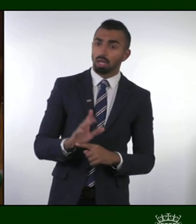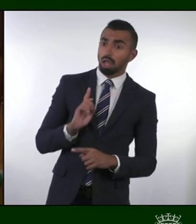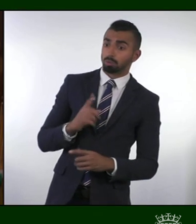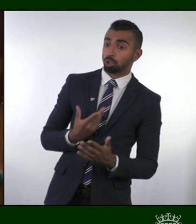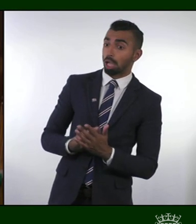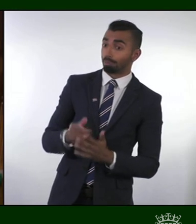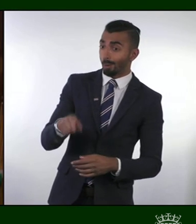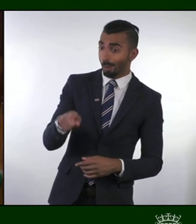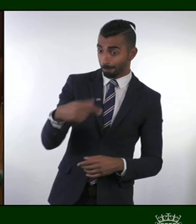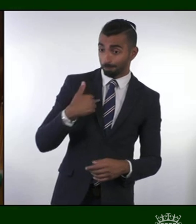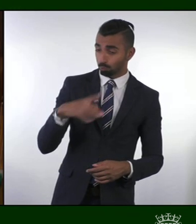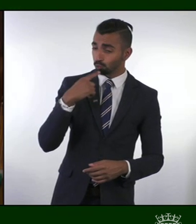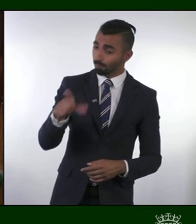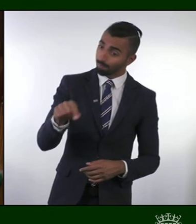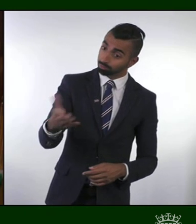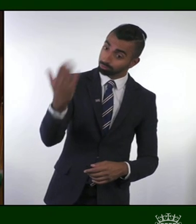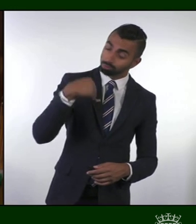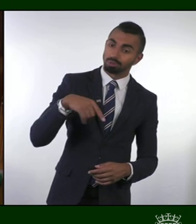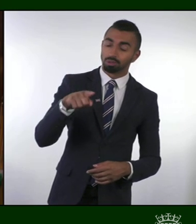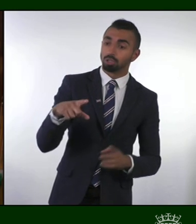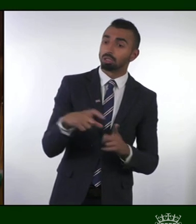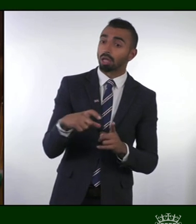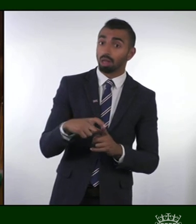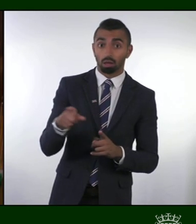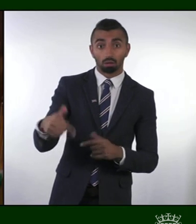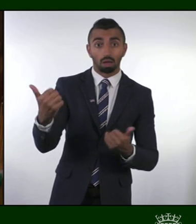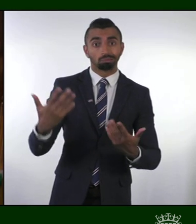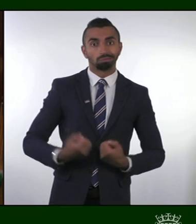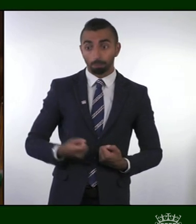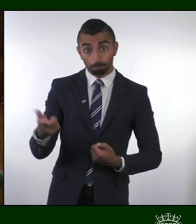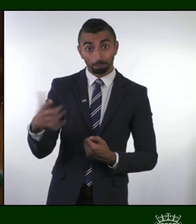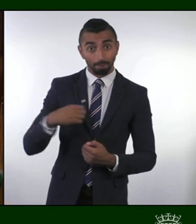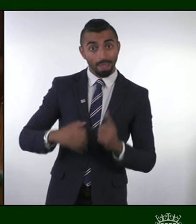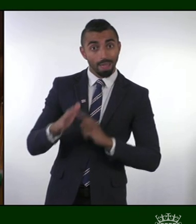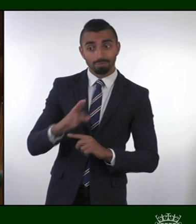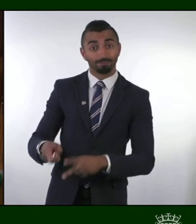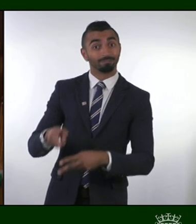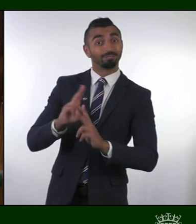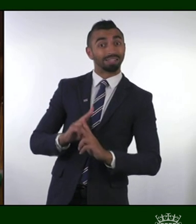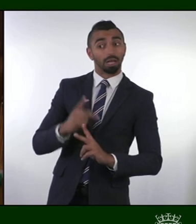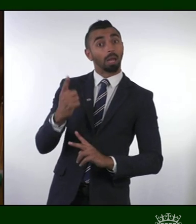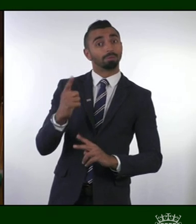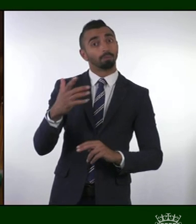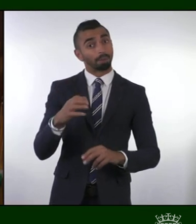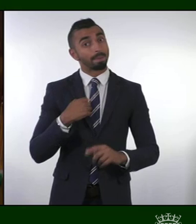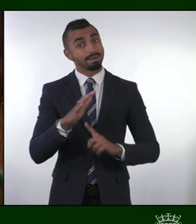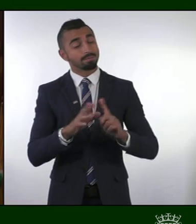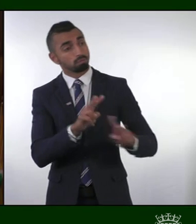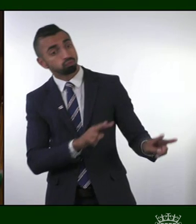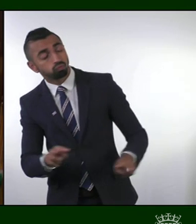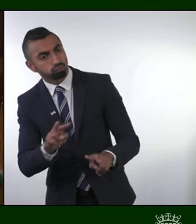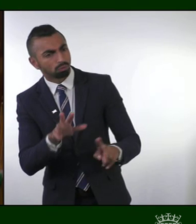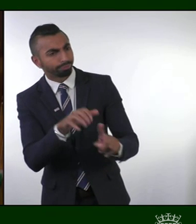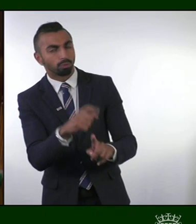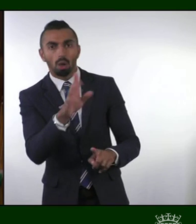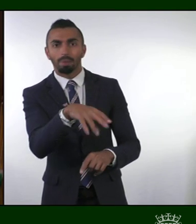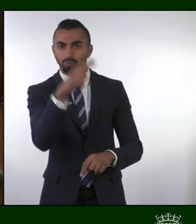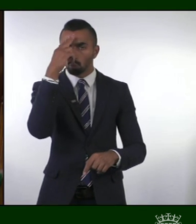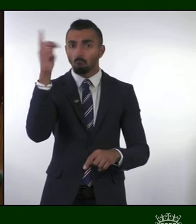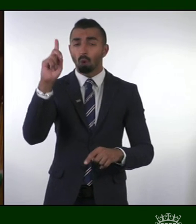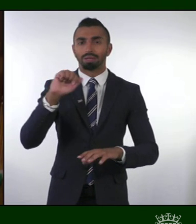He delivered a visionary speech and saw for himself the building of the institute of technology that will futureproof people for the jobs of the future.